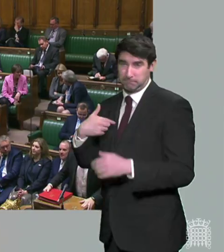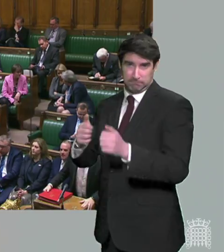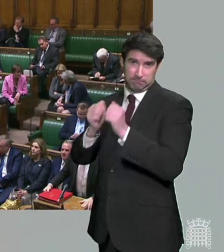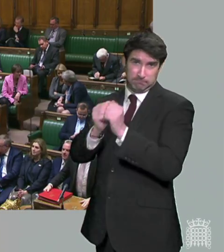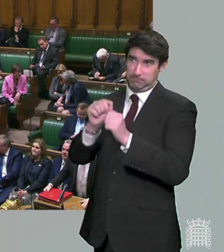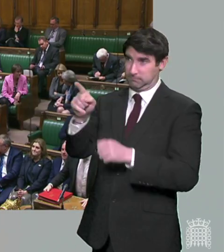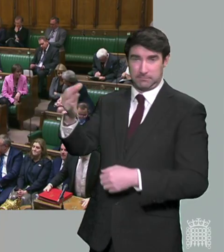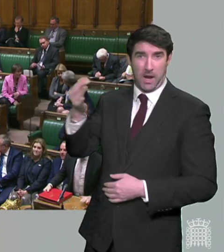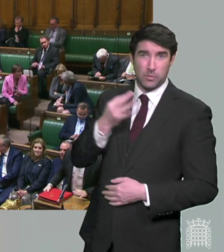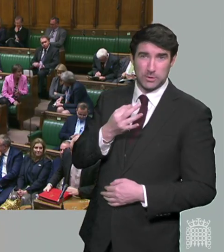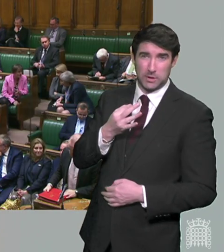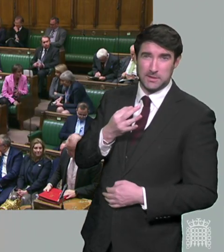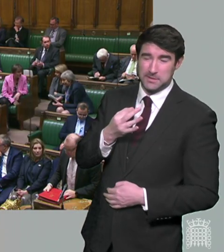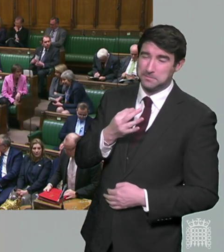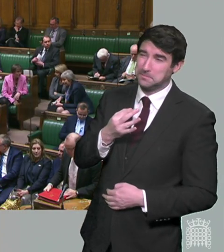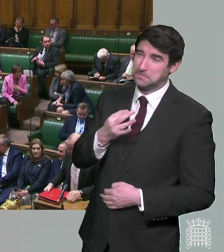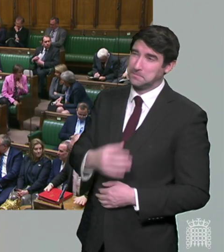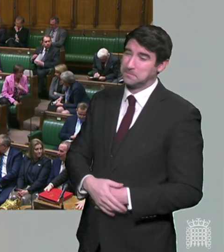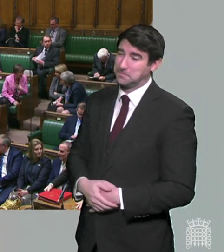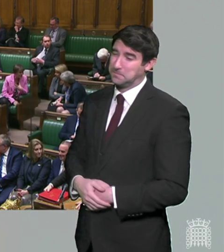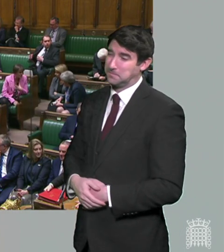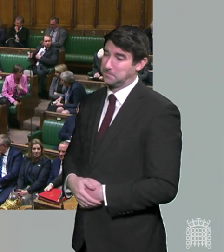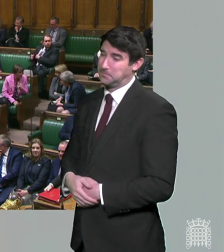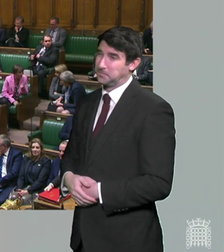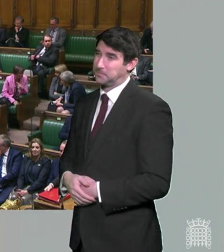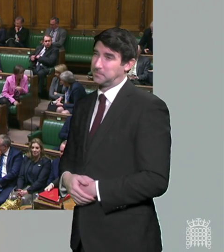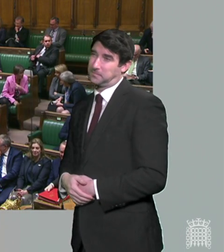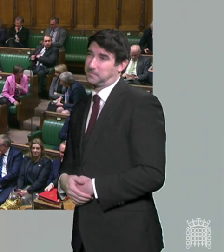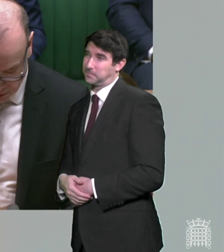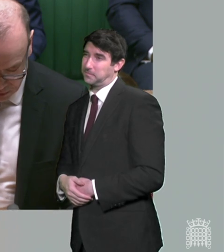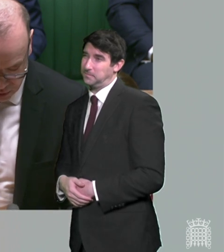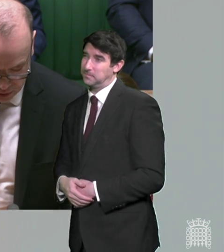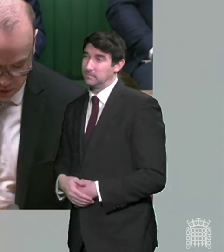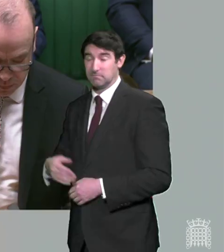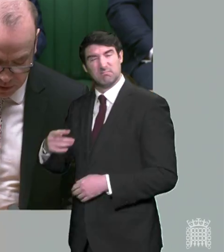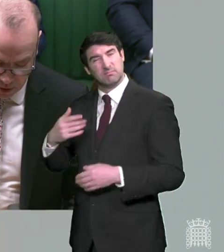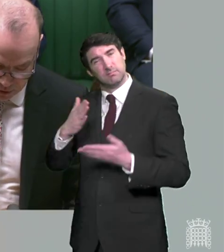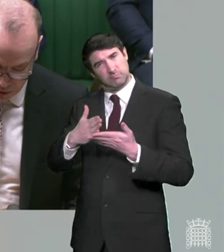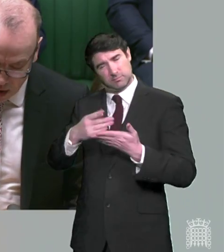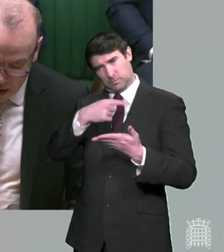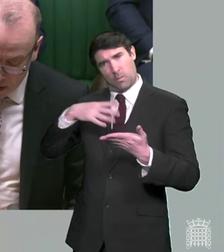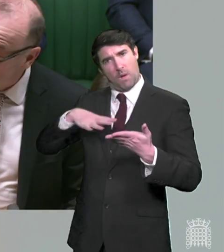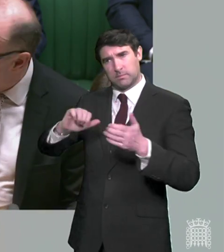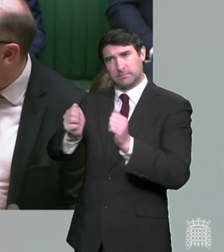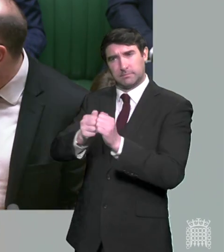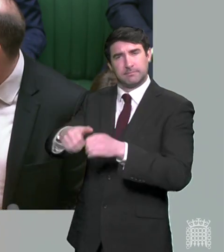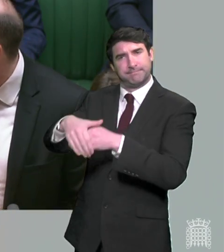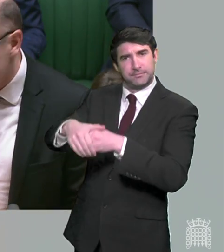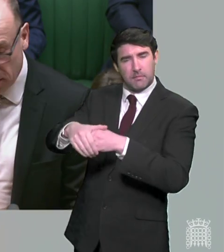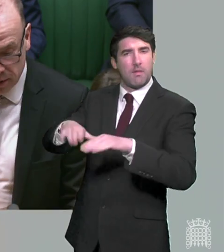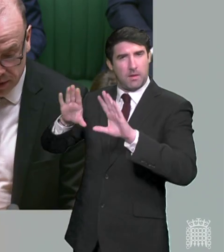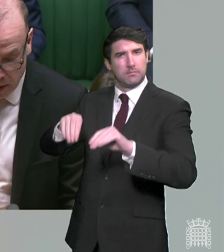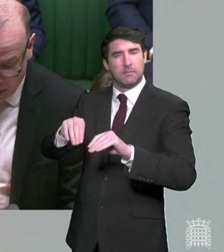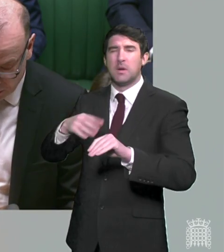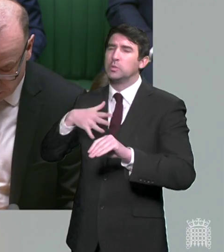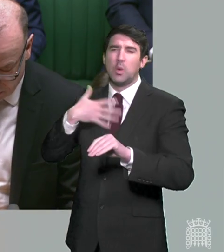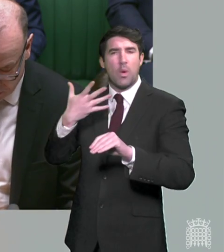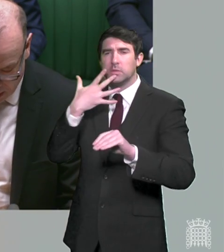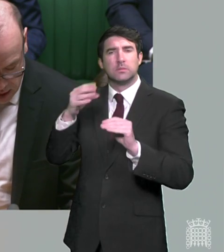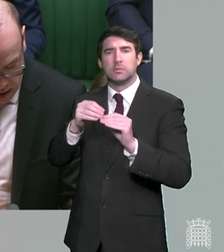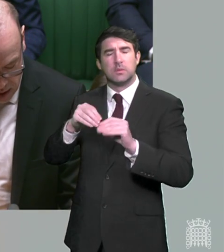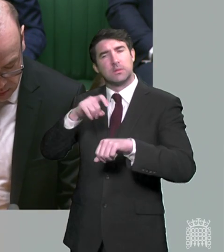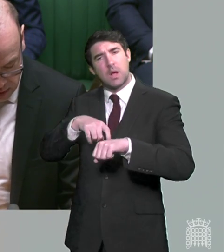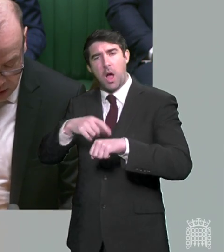The one thing we are being quite steadfast on, as well as trying to get a negotiated solution to this particular issue, is not commenting on timelines.